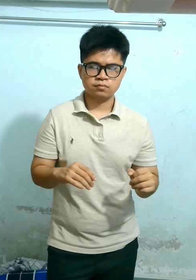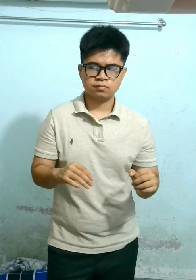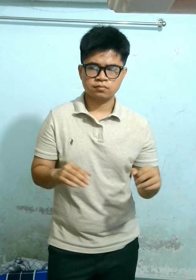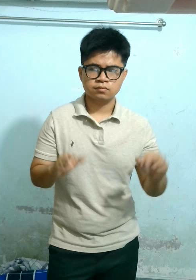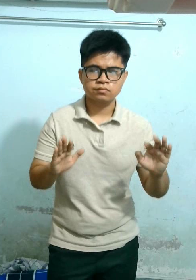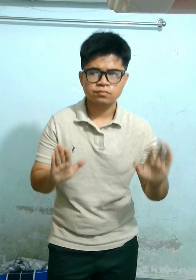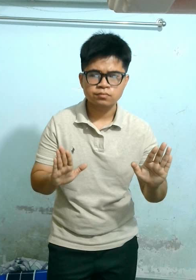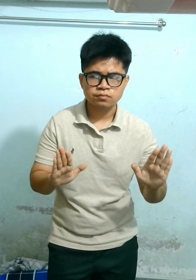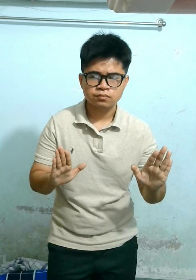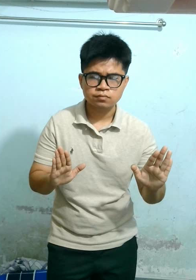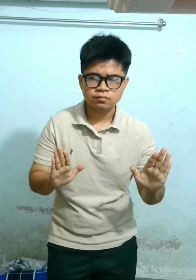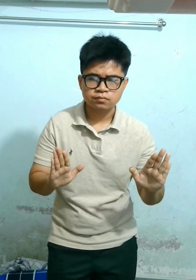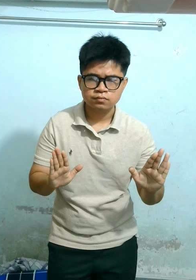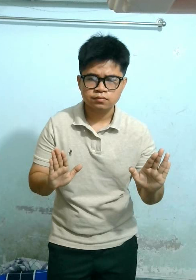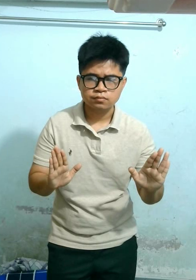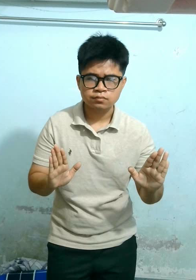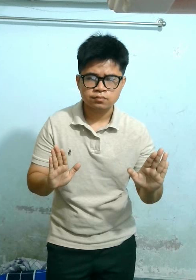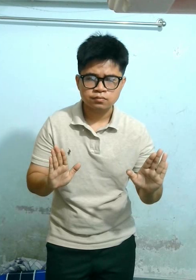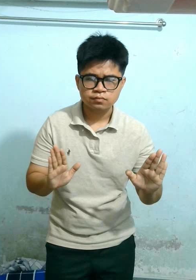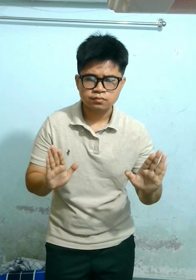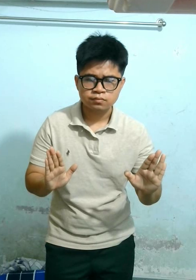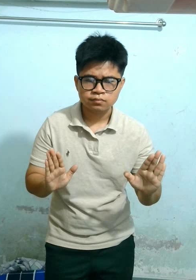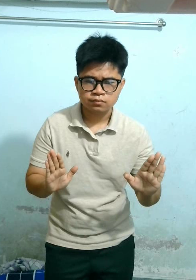dung lai